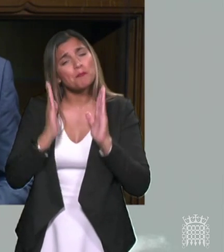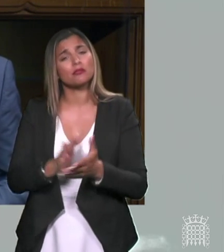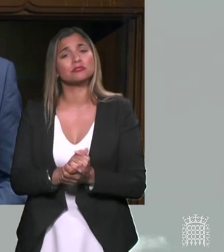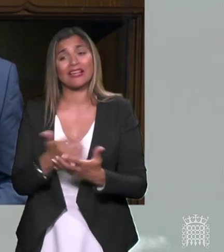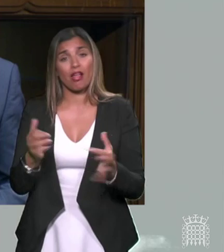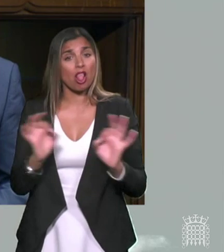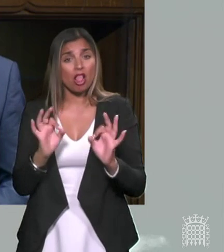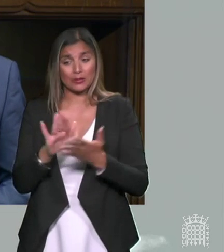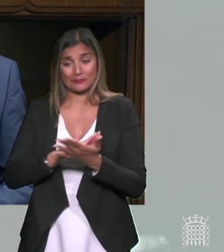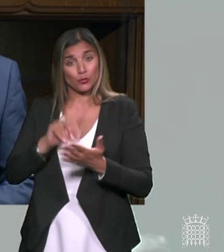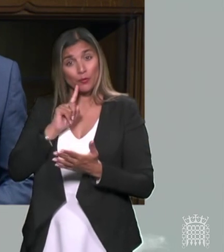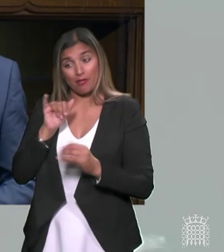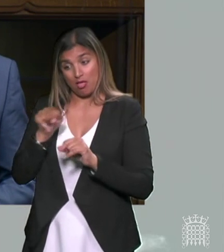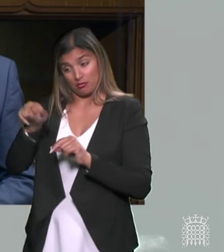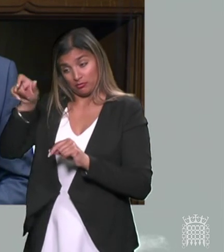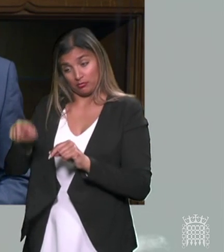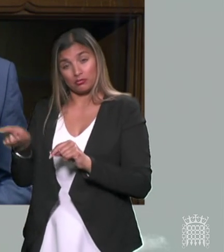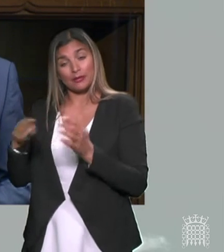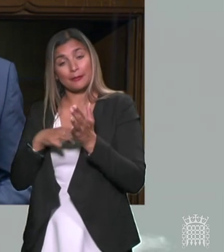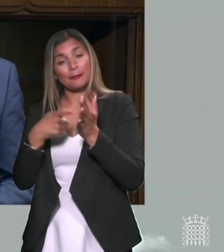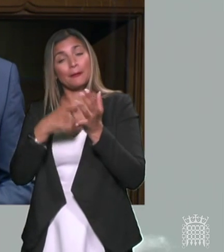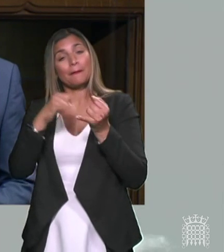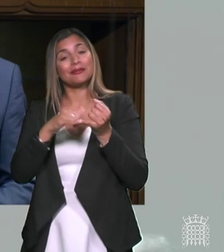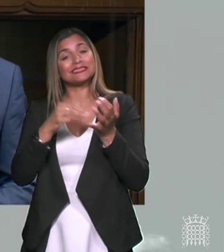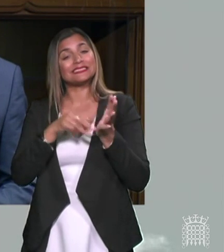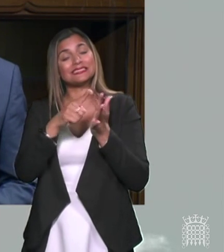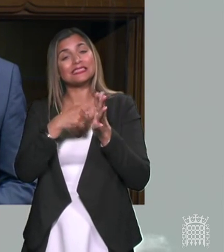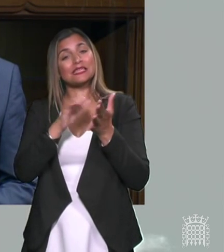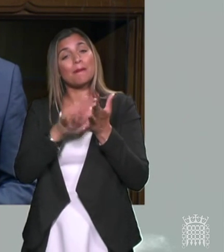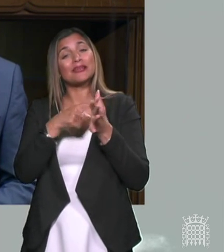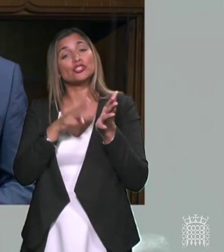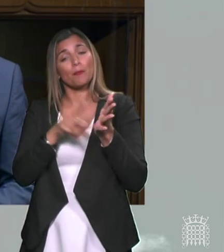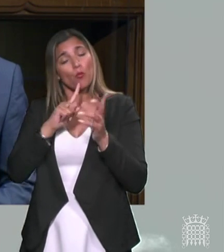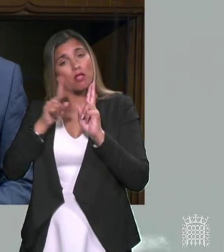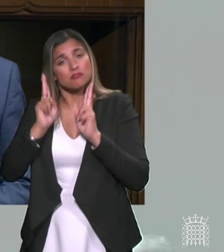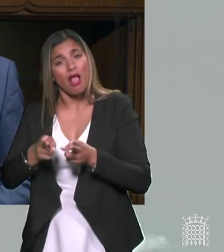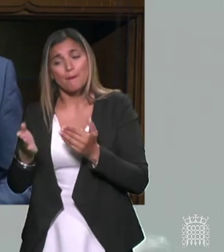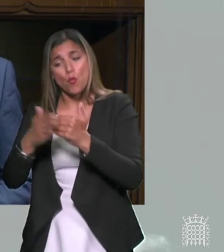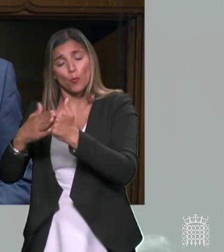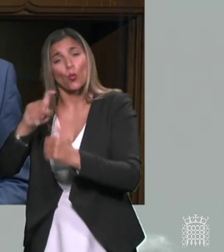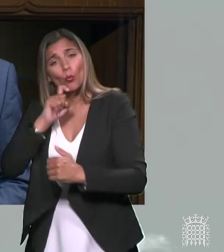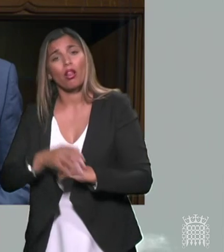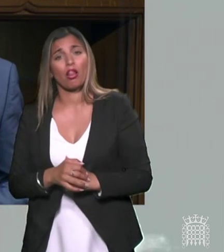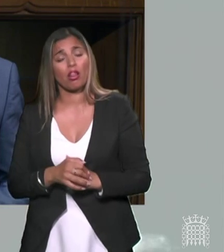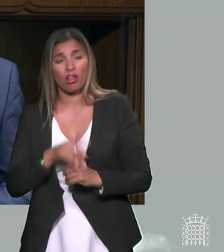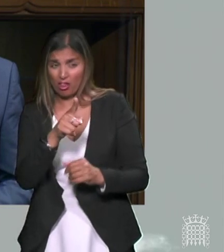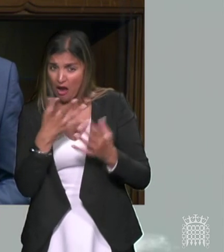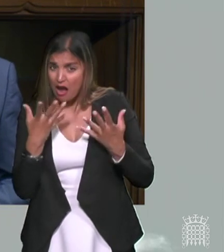Does the PM accept that we are now living through an emergency health crisis?